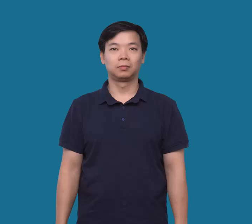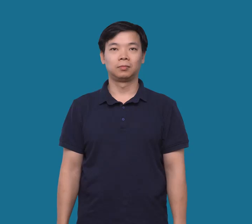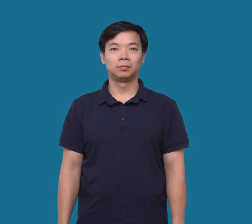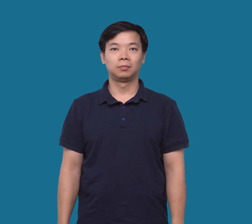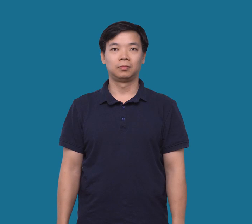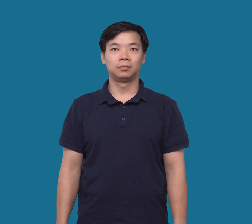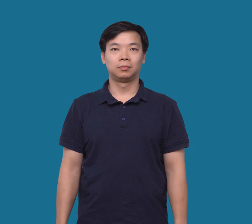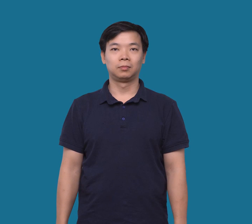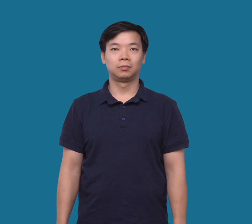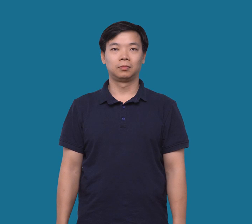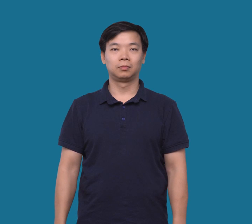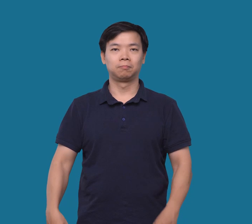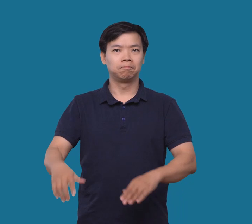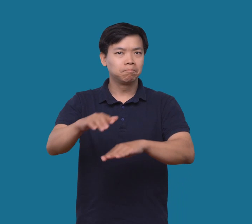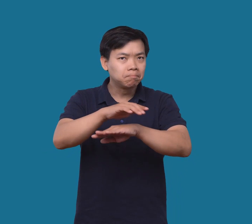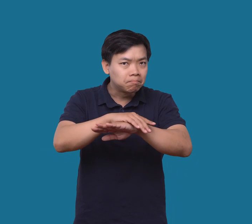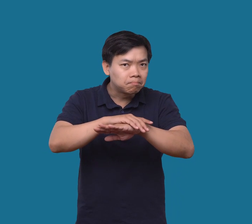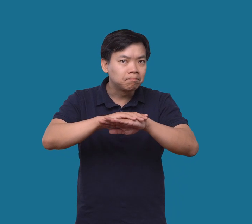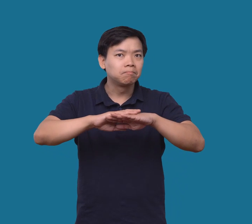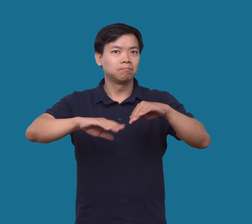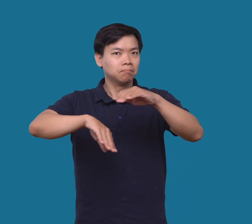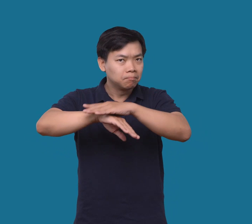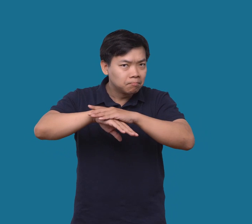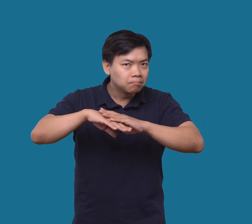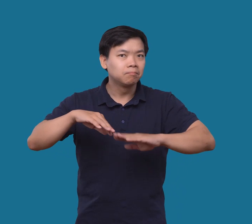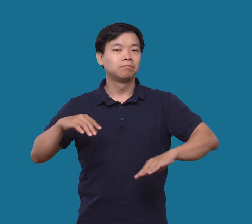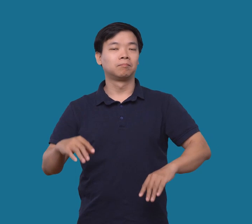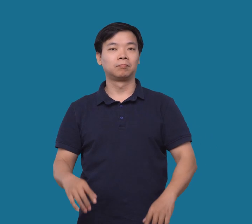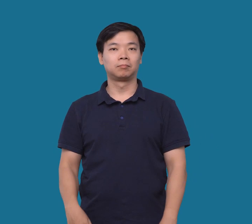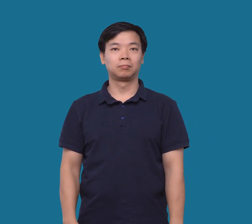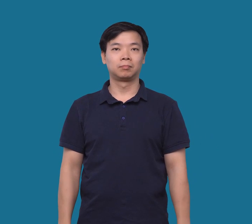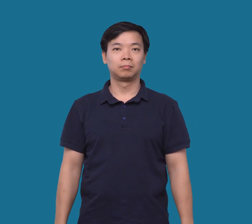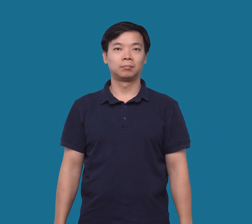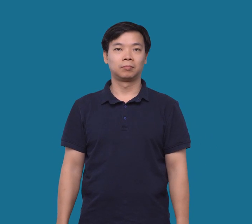chuyên cần